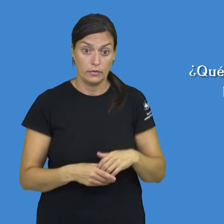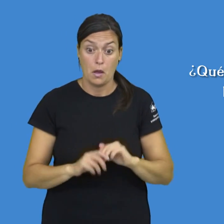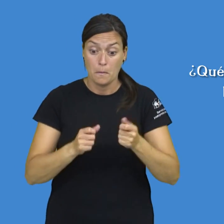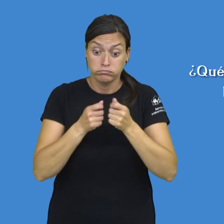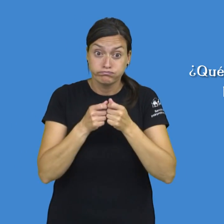empezar